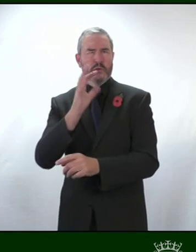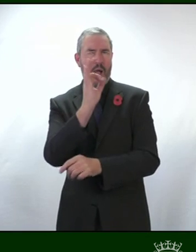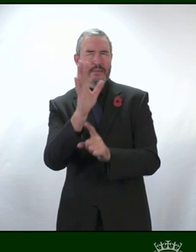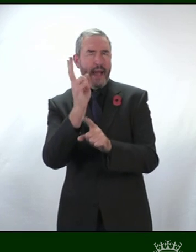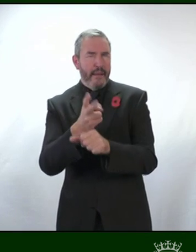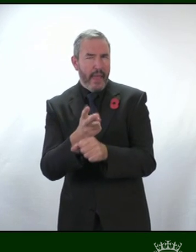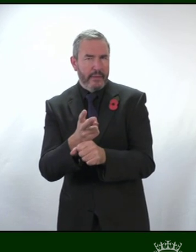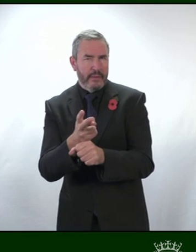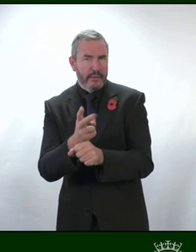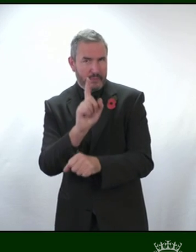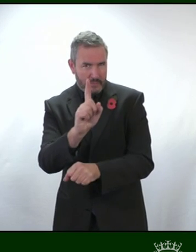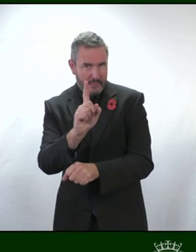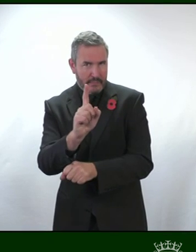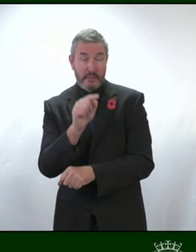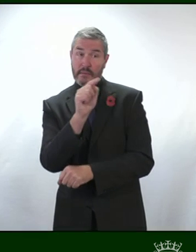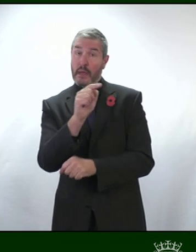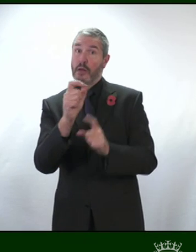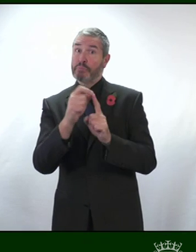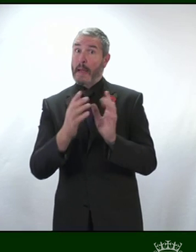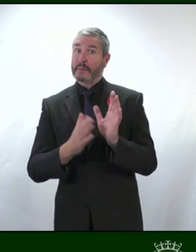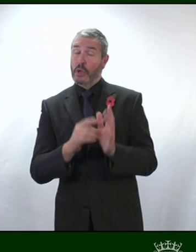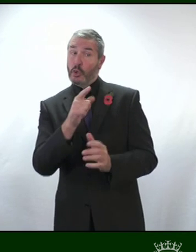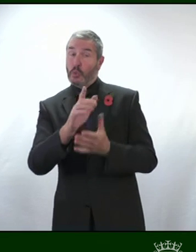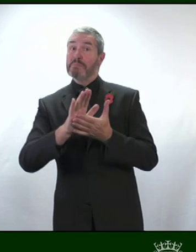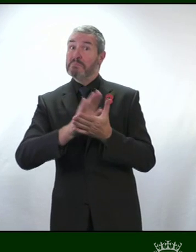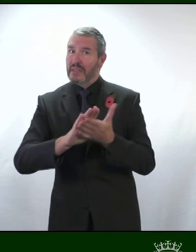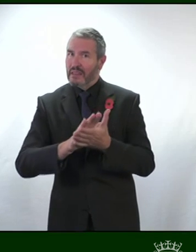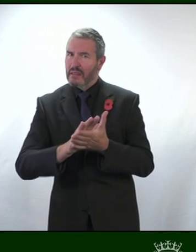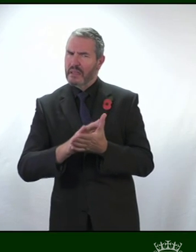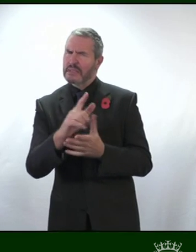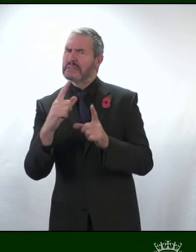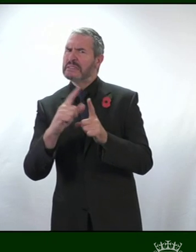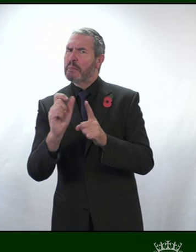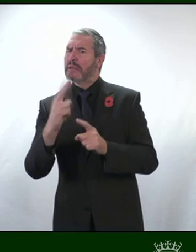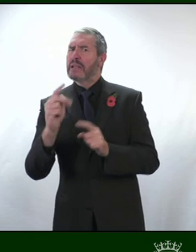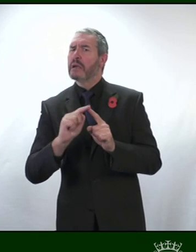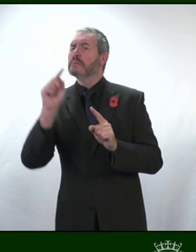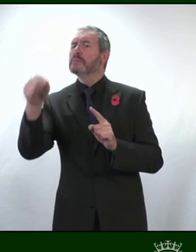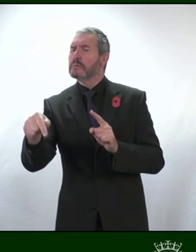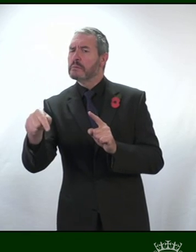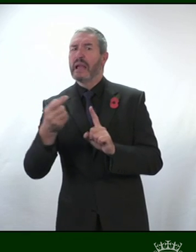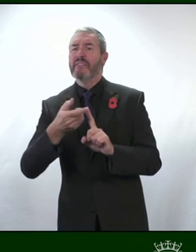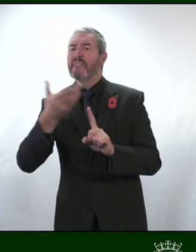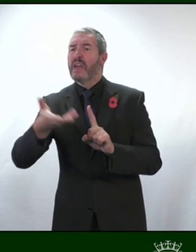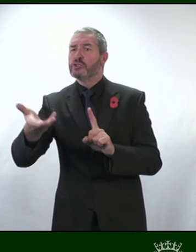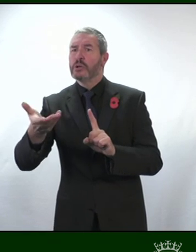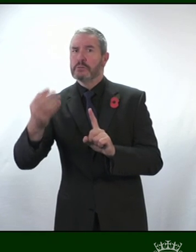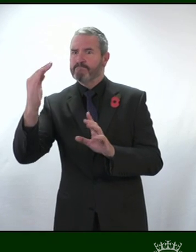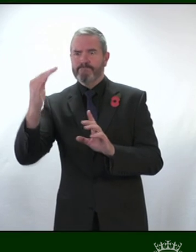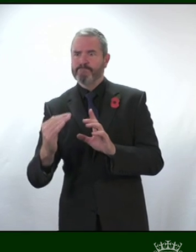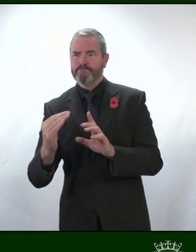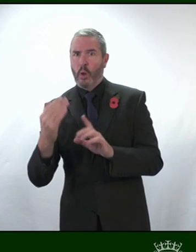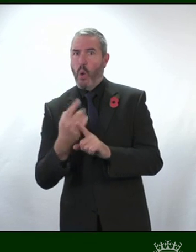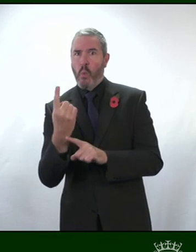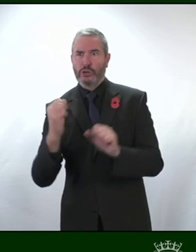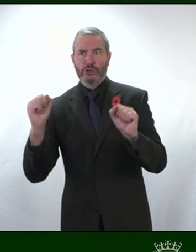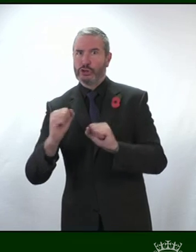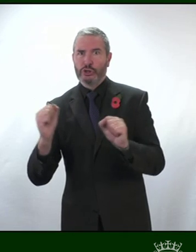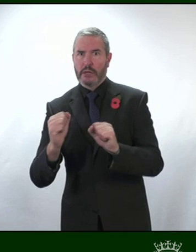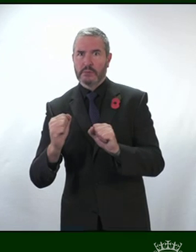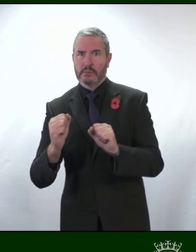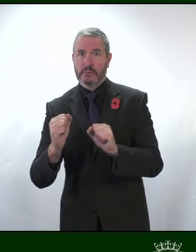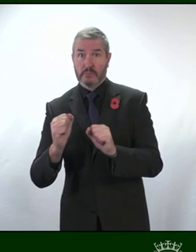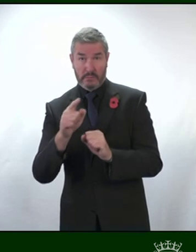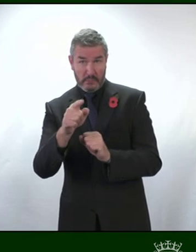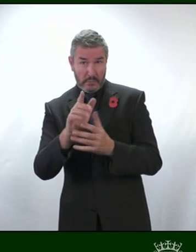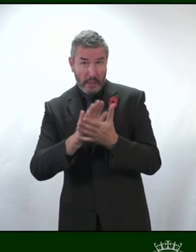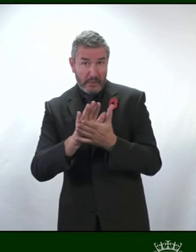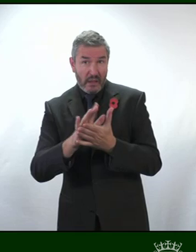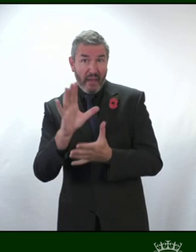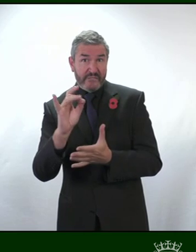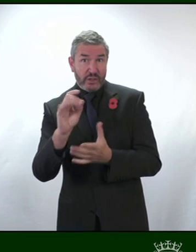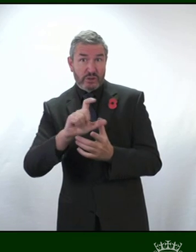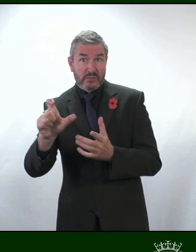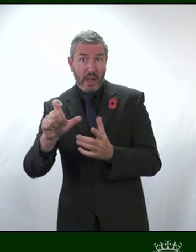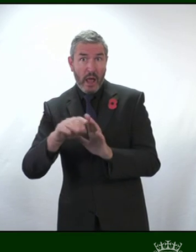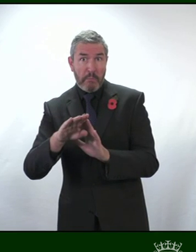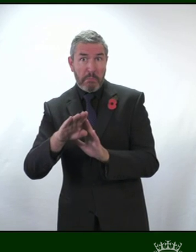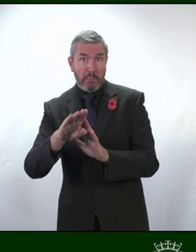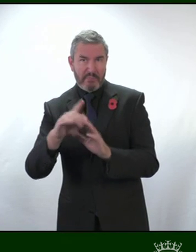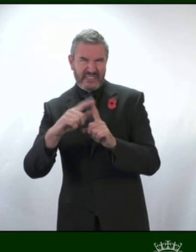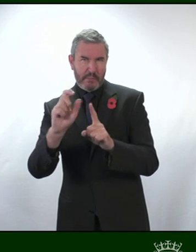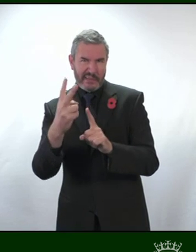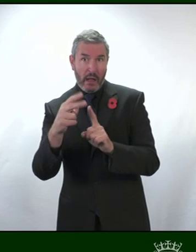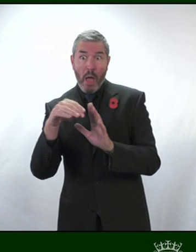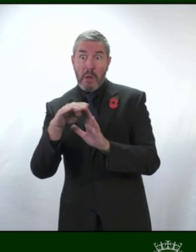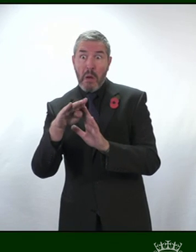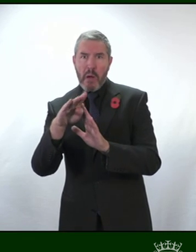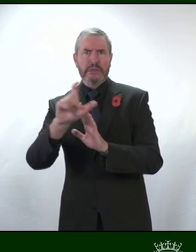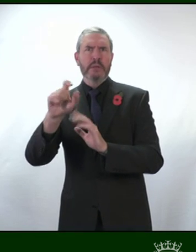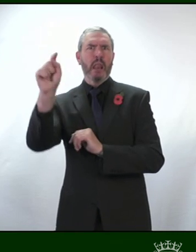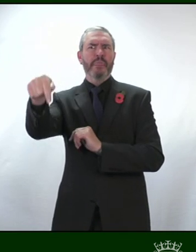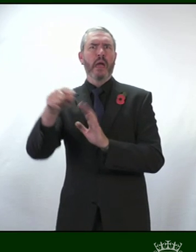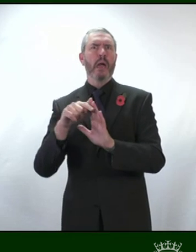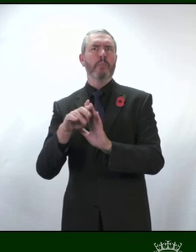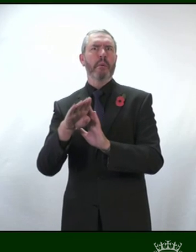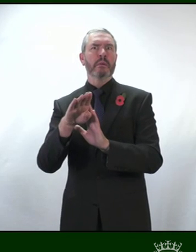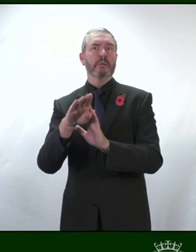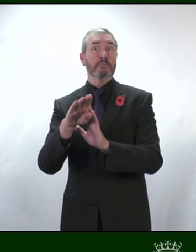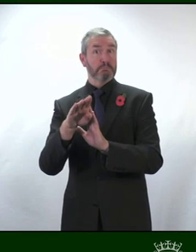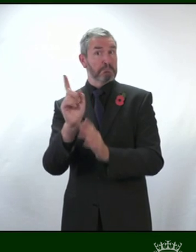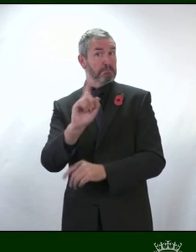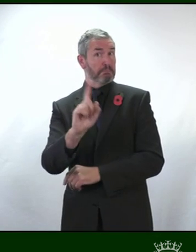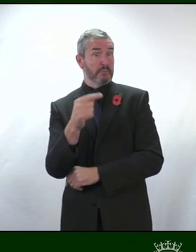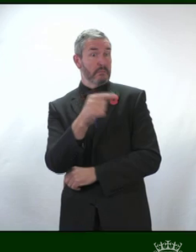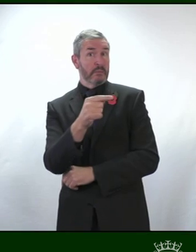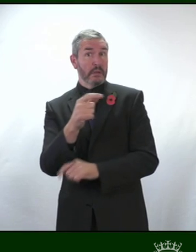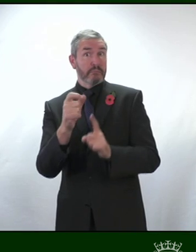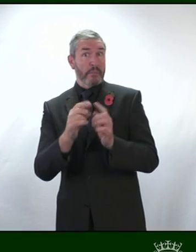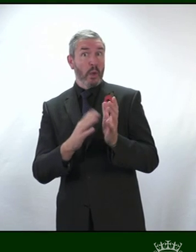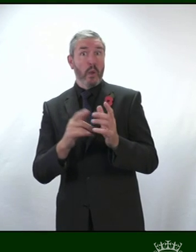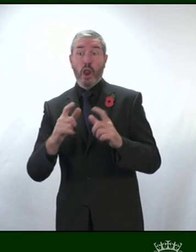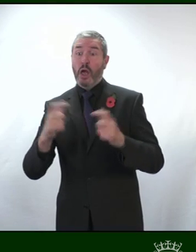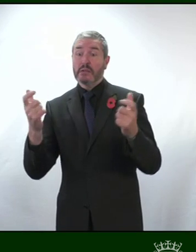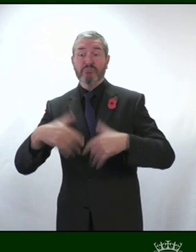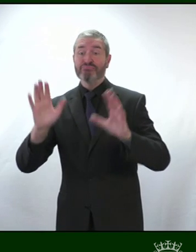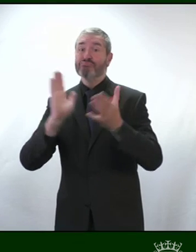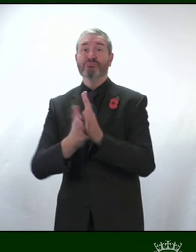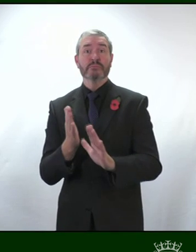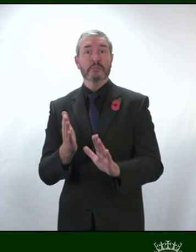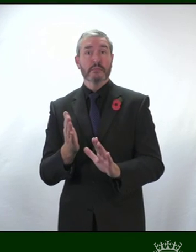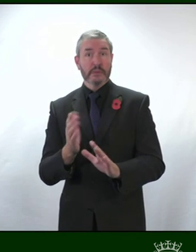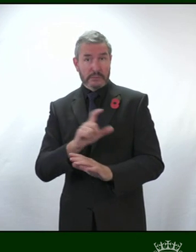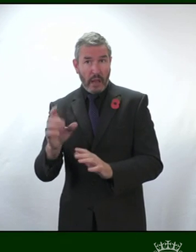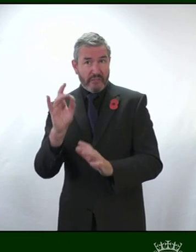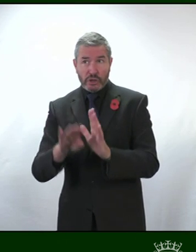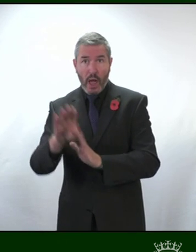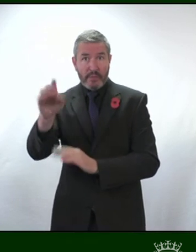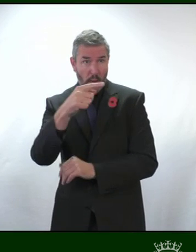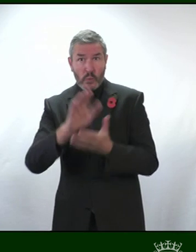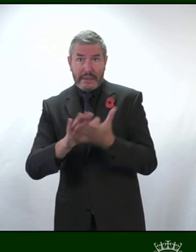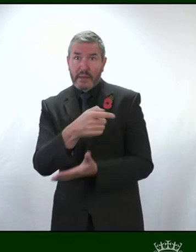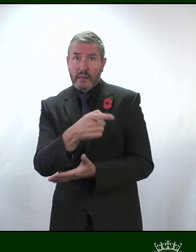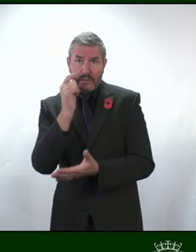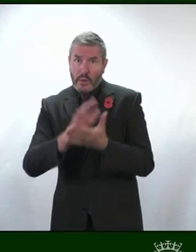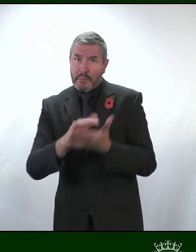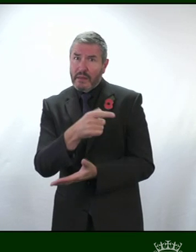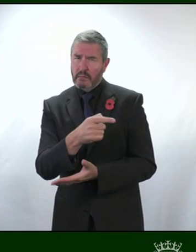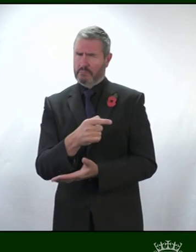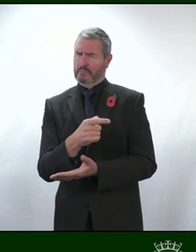Is he saying that if, by 2 December, the R rate has not come below 1 and is still rising, we will come out of lockdown come what may, with infection rates going up on 2 December?